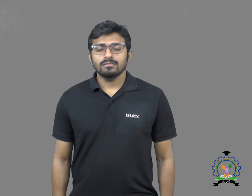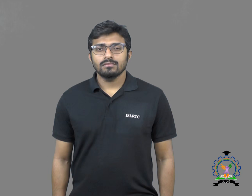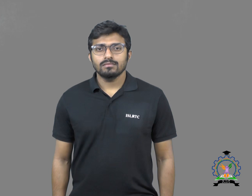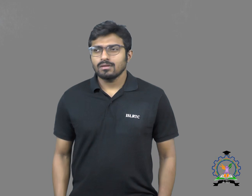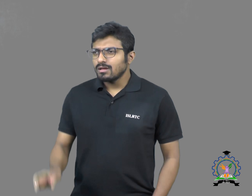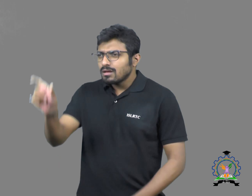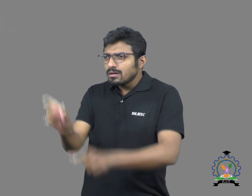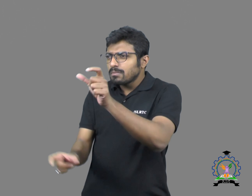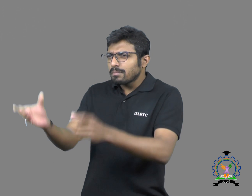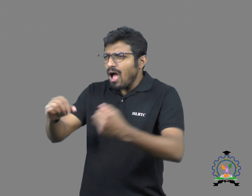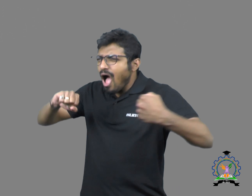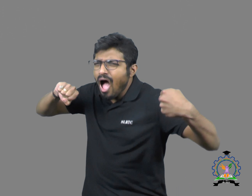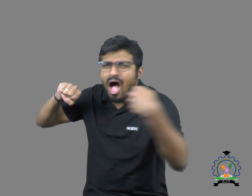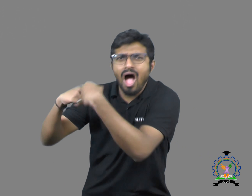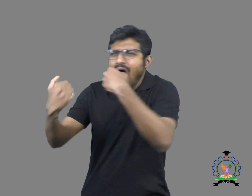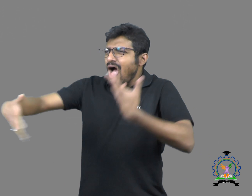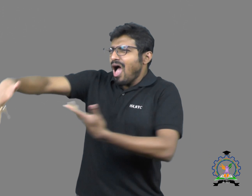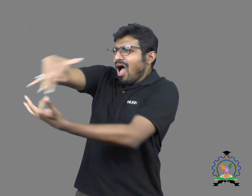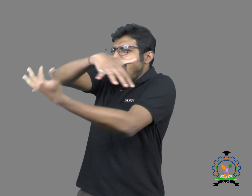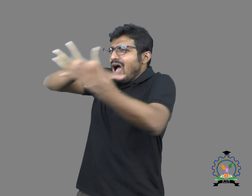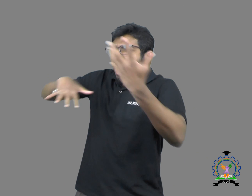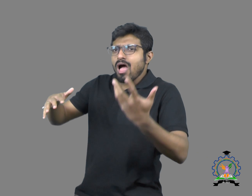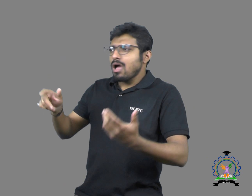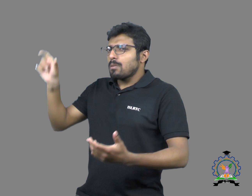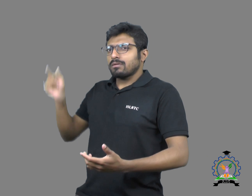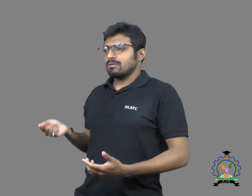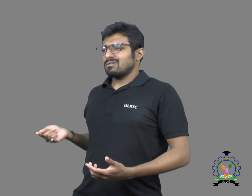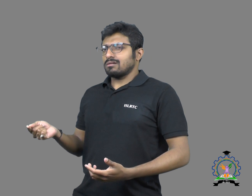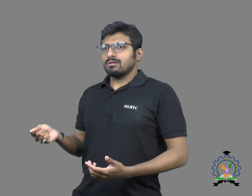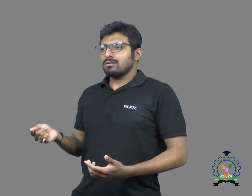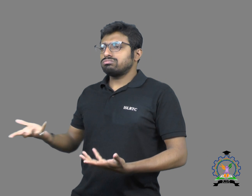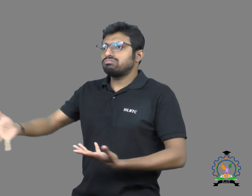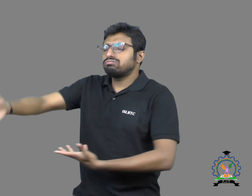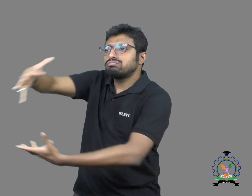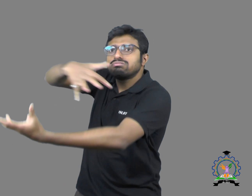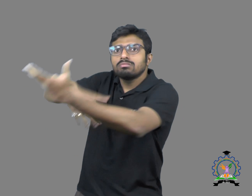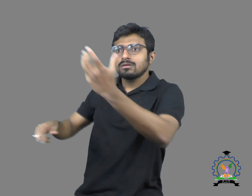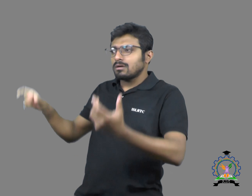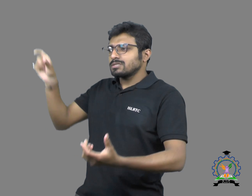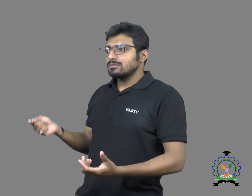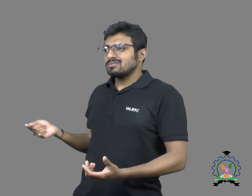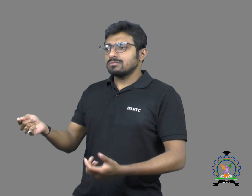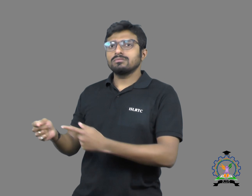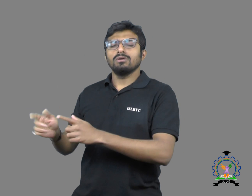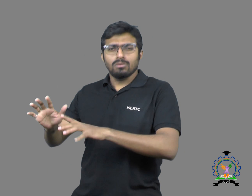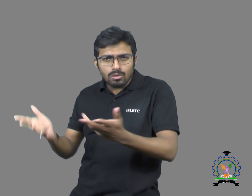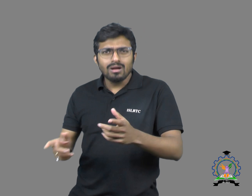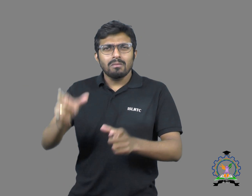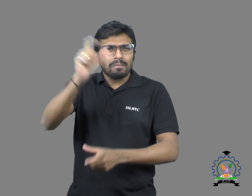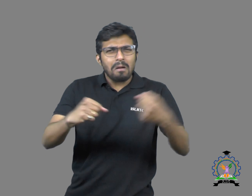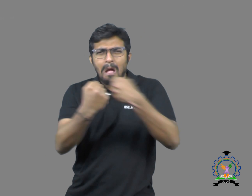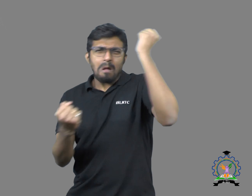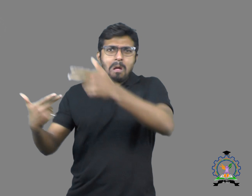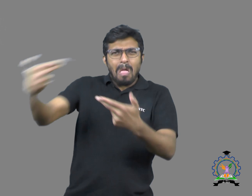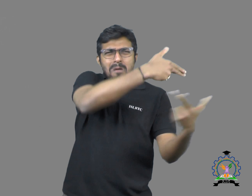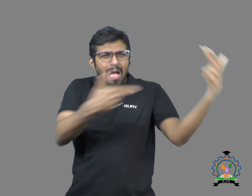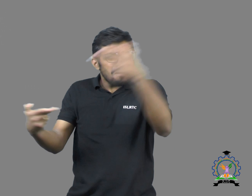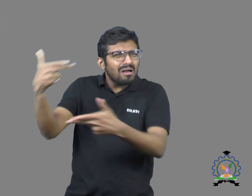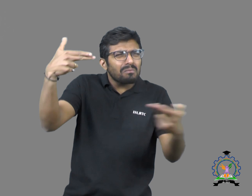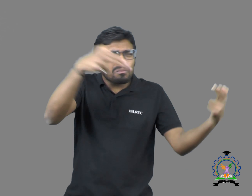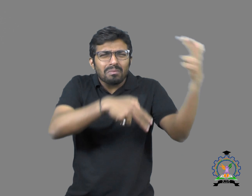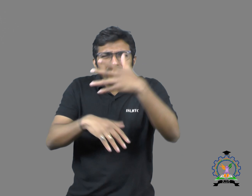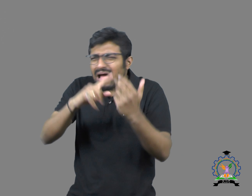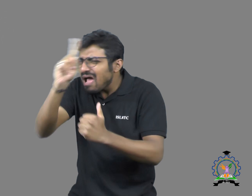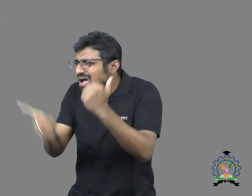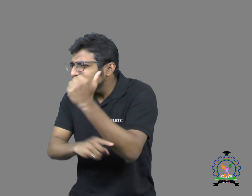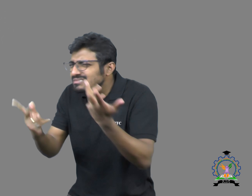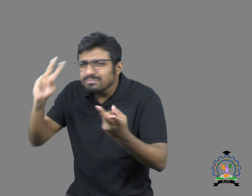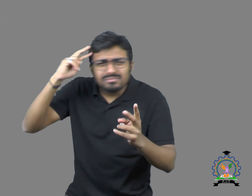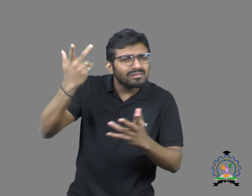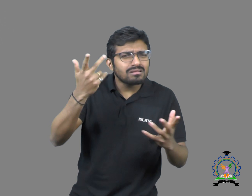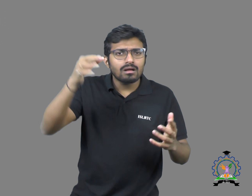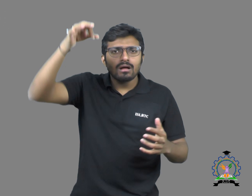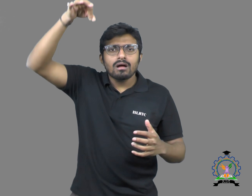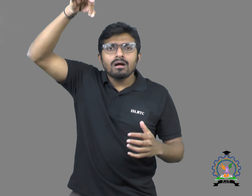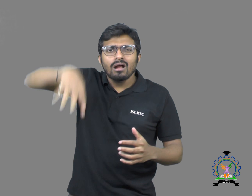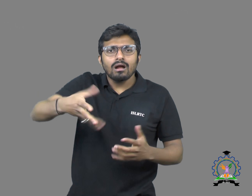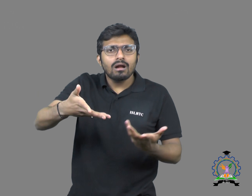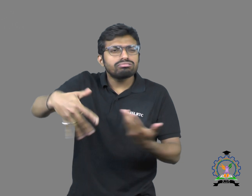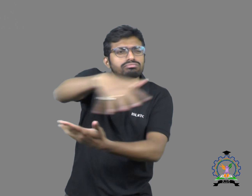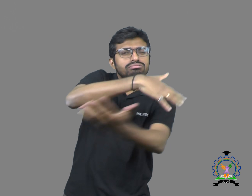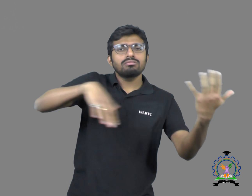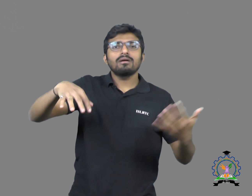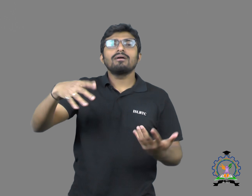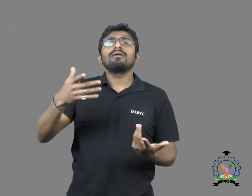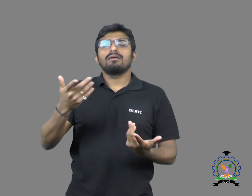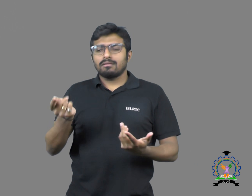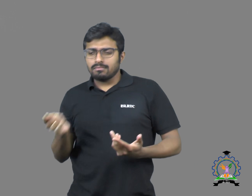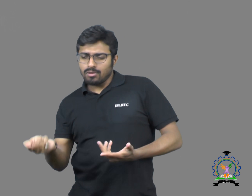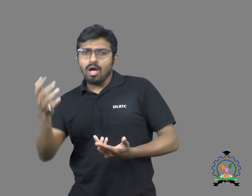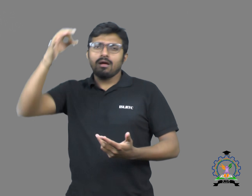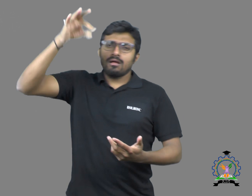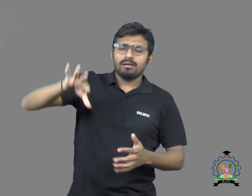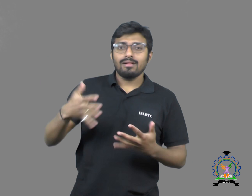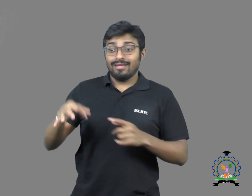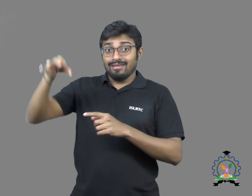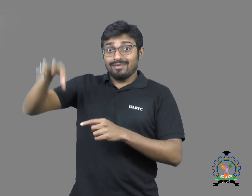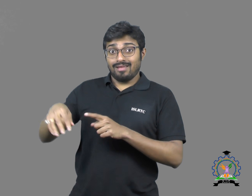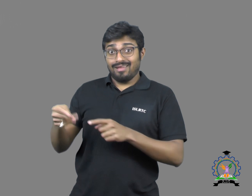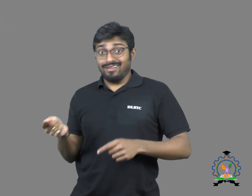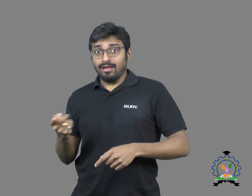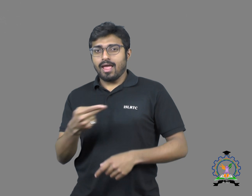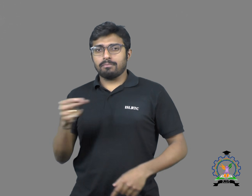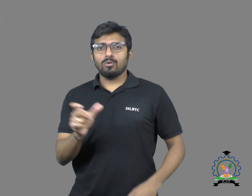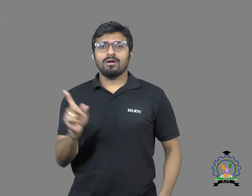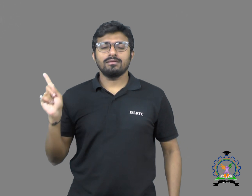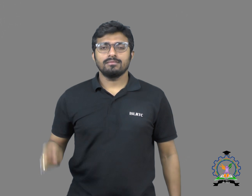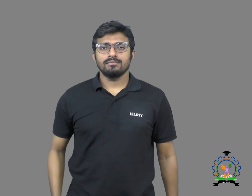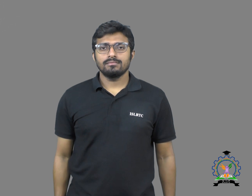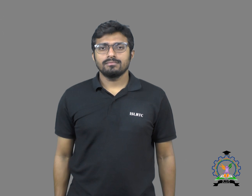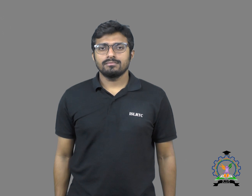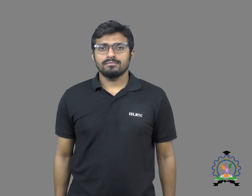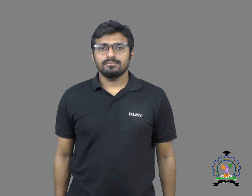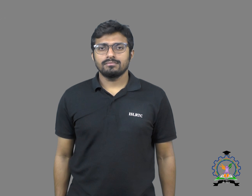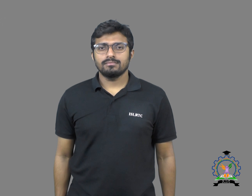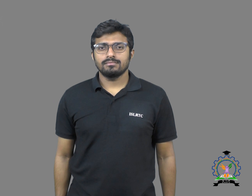Foment